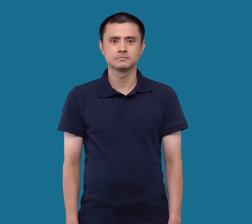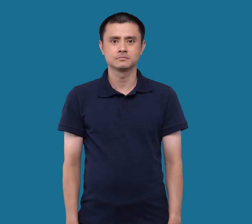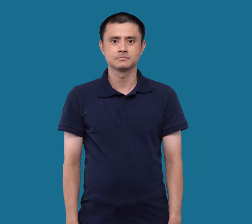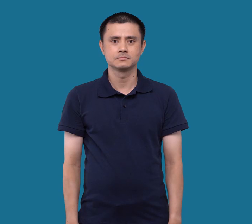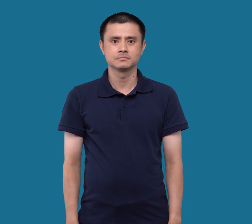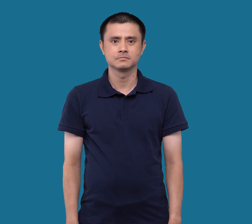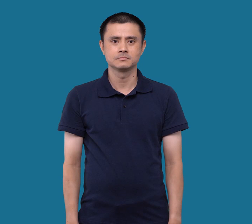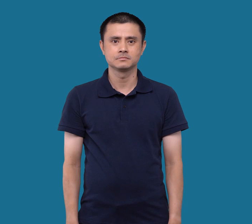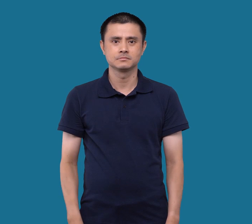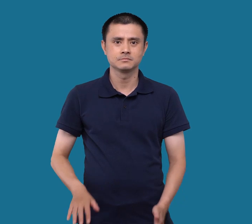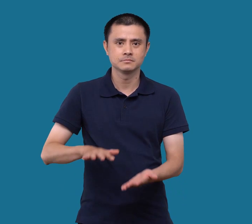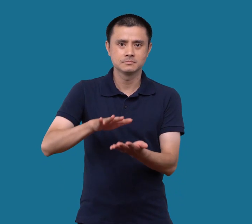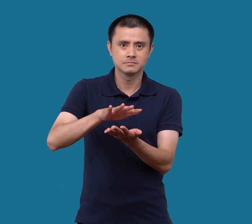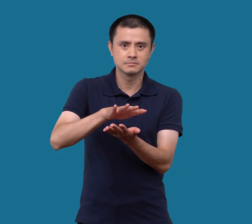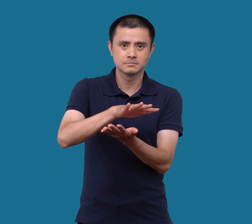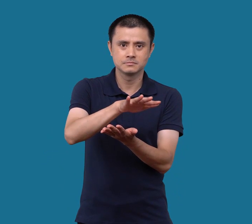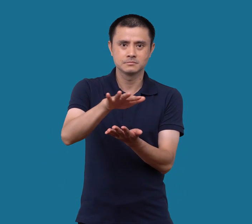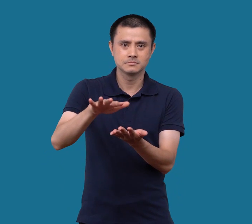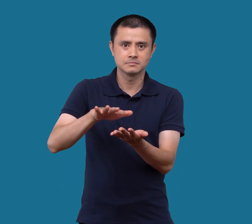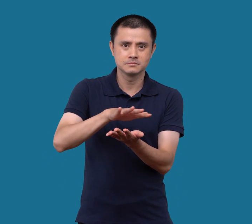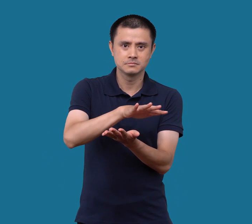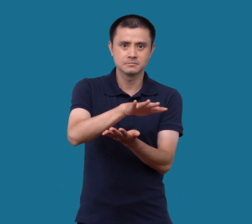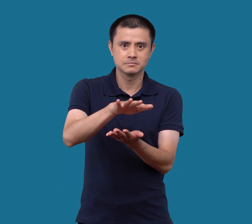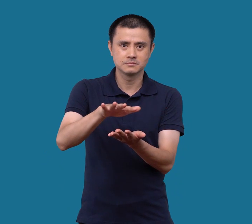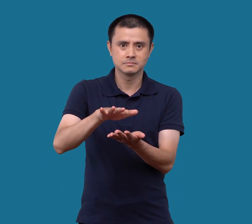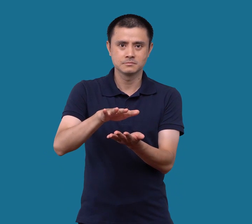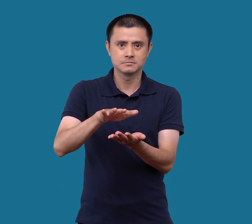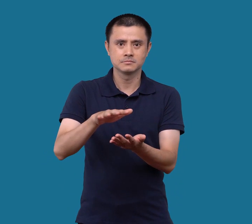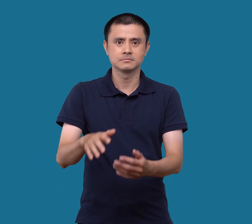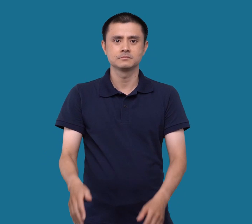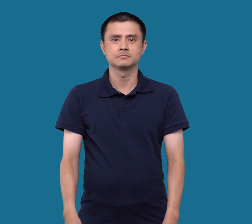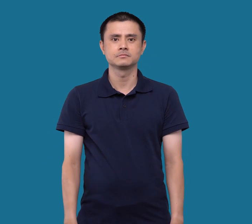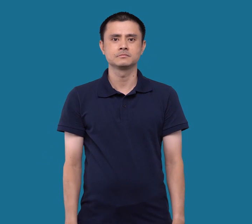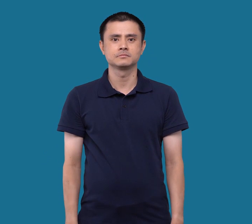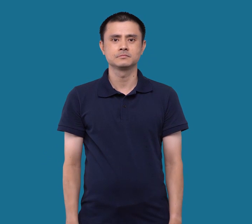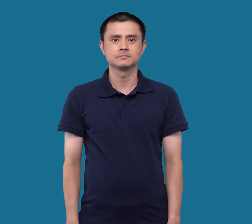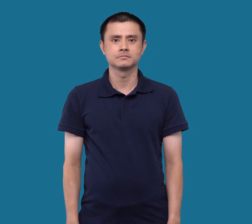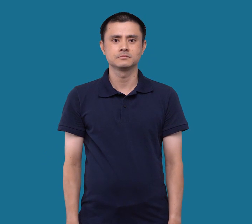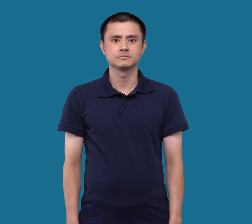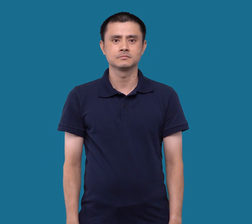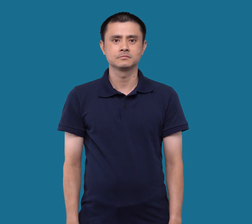bánh pía